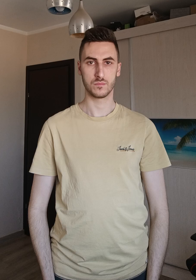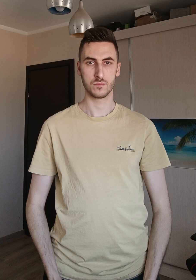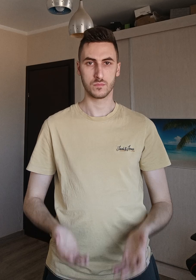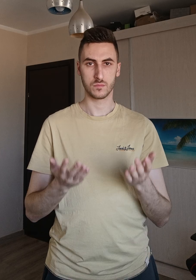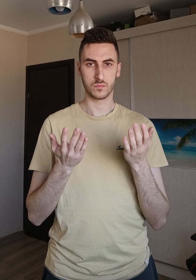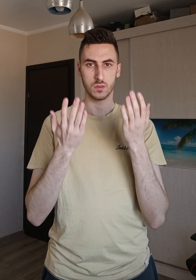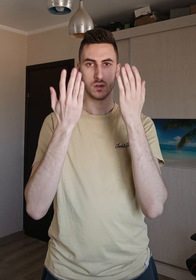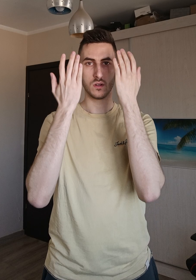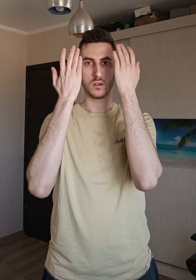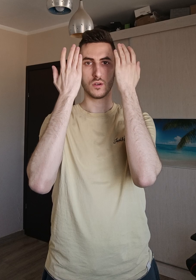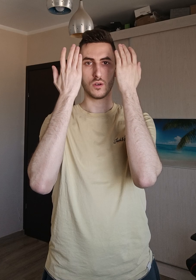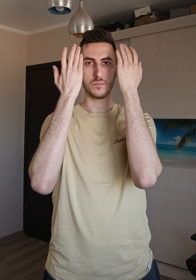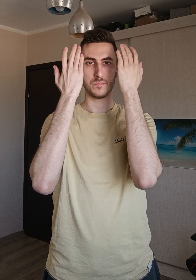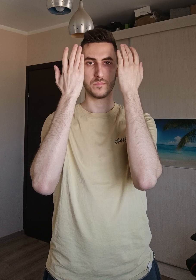לקרוא